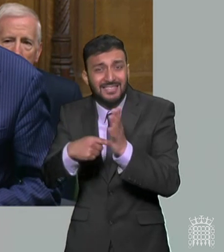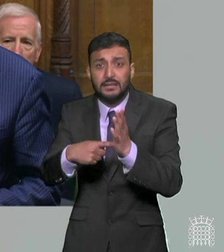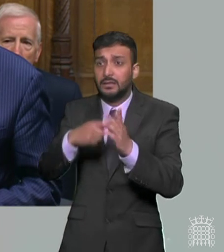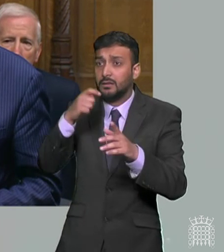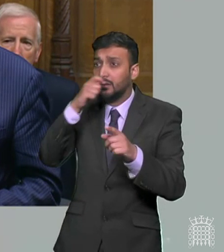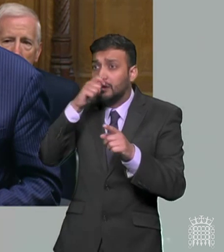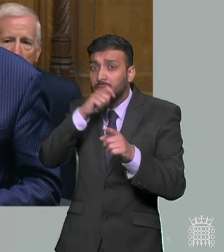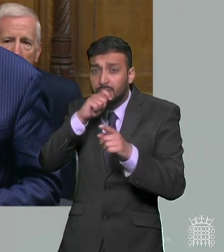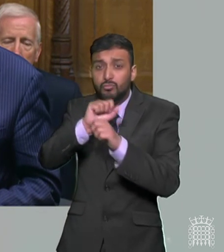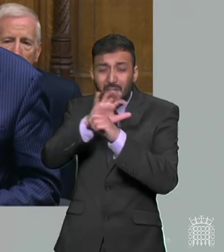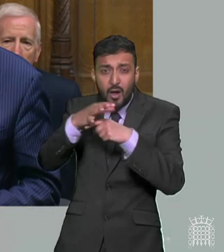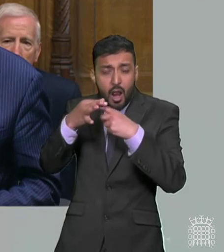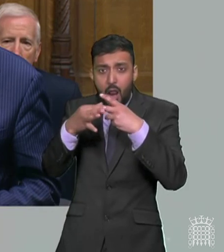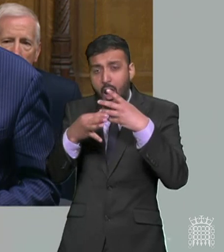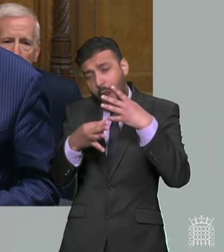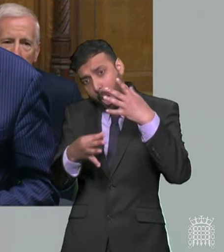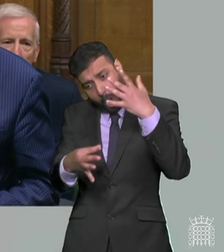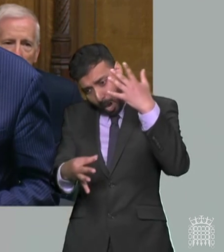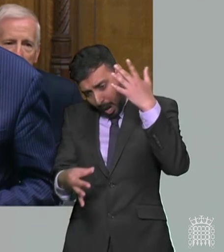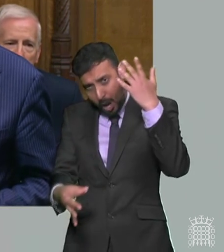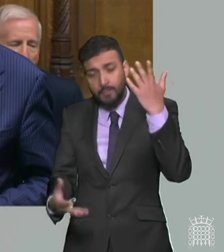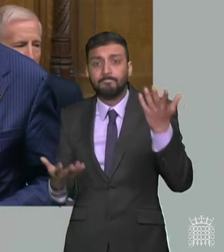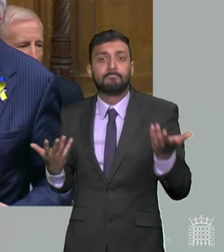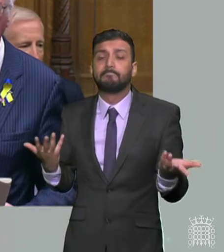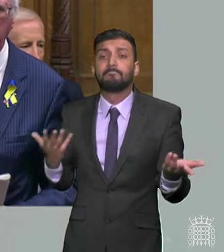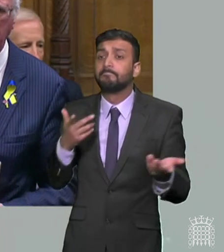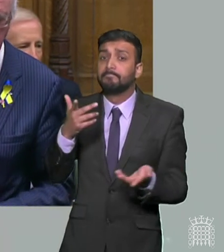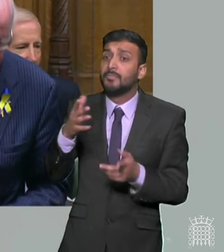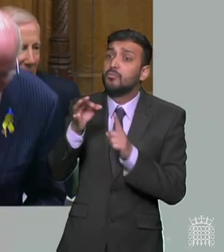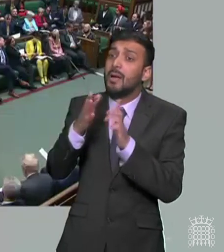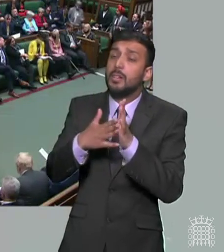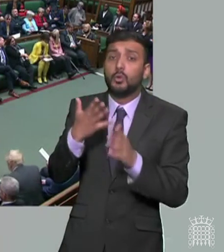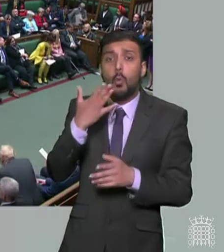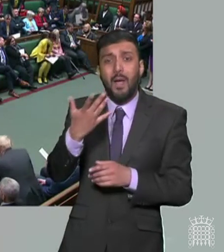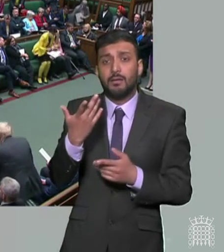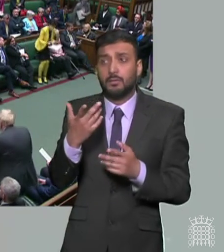When are the Government and my Prime Minister going to restore our place in the United Kingdom?